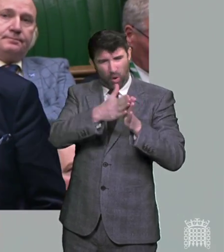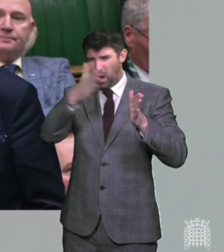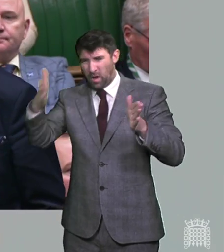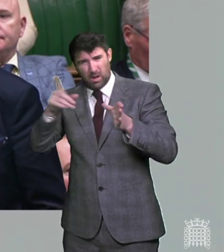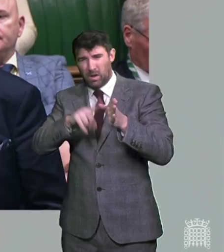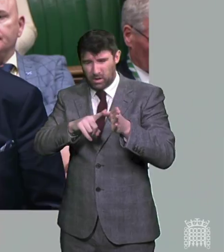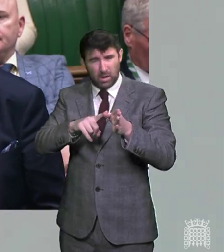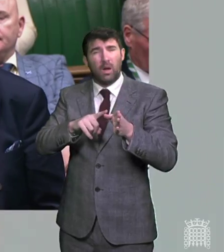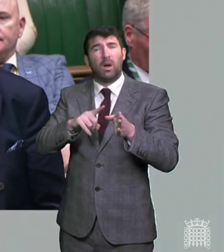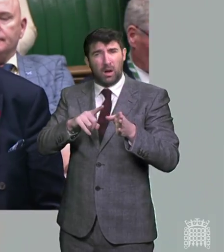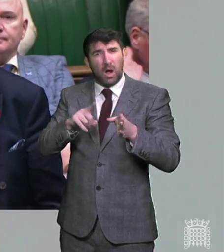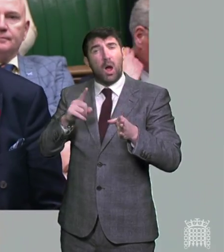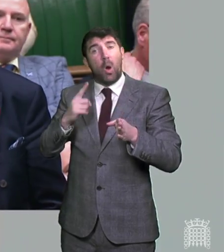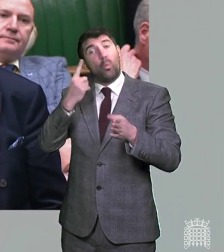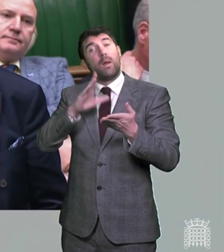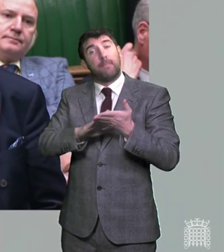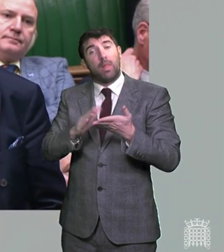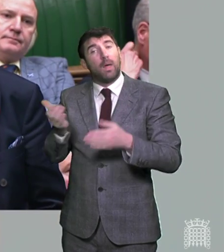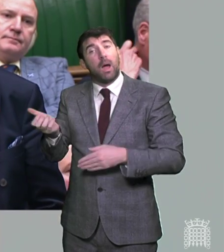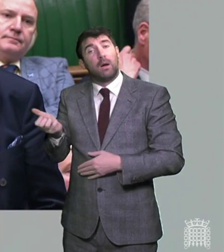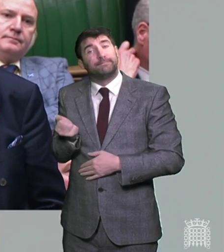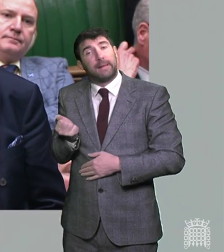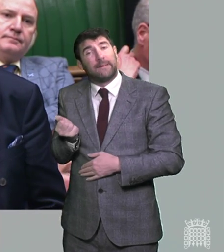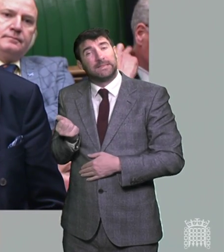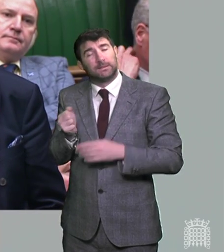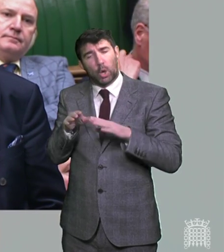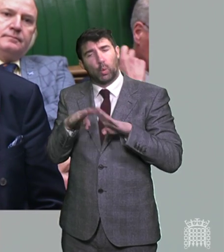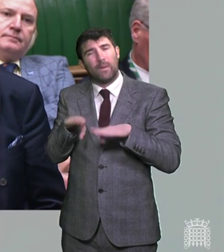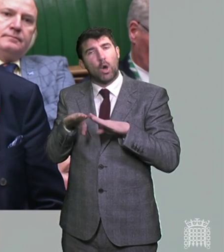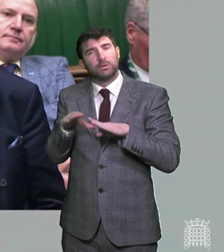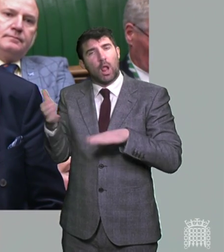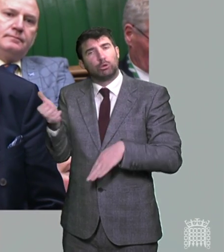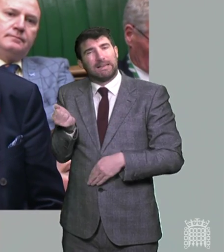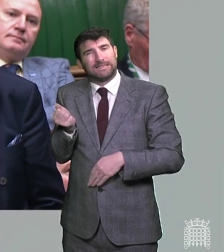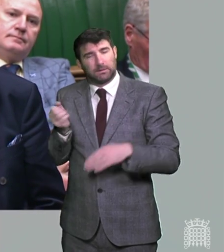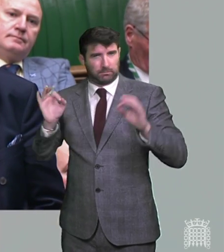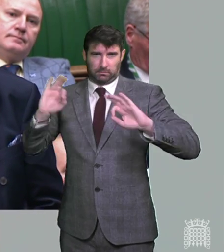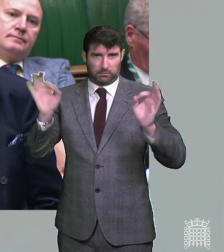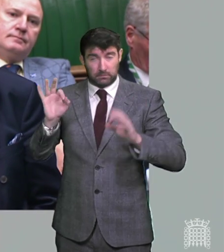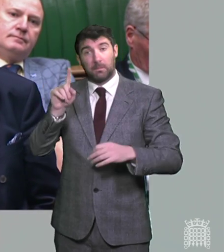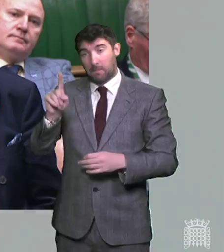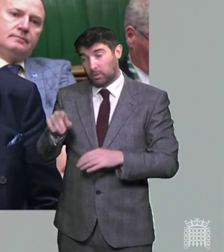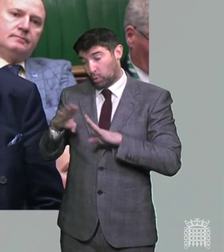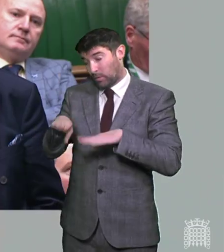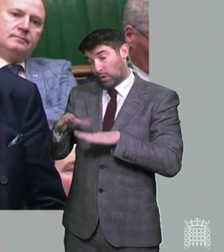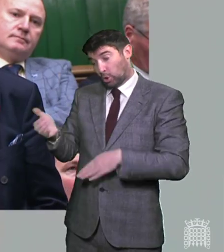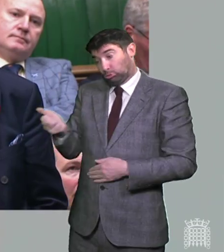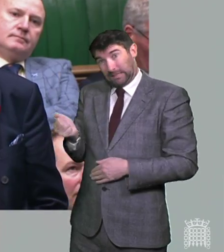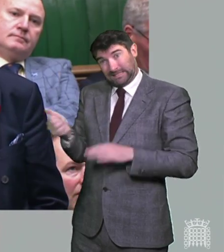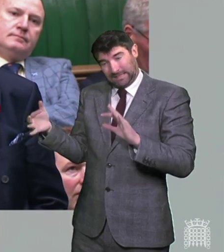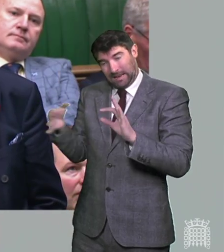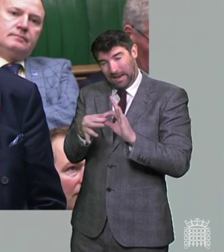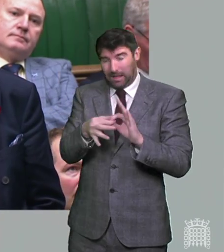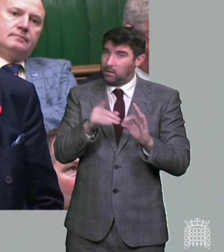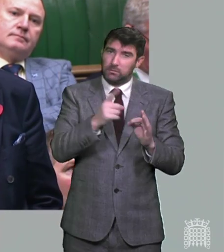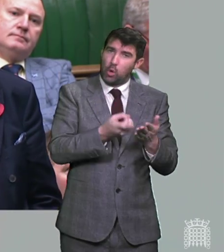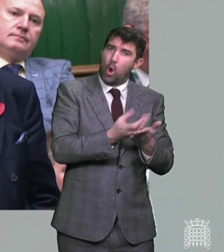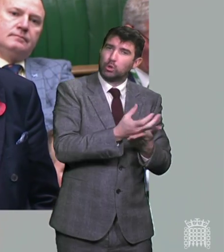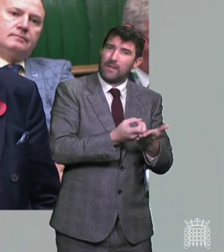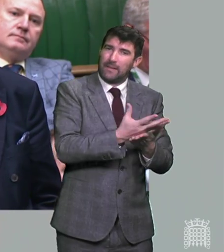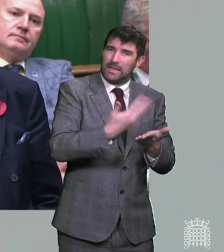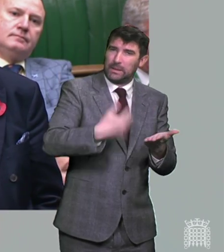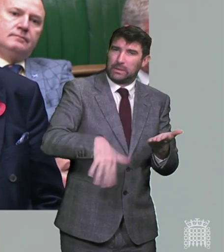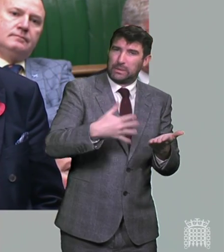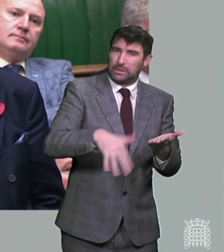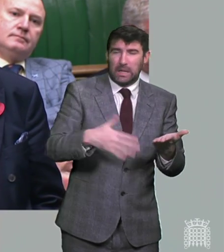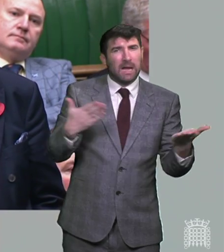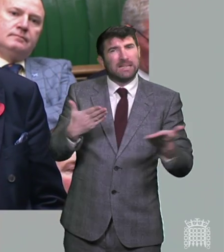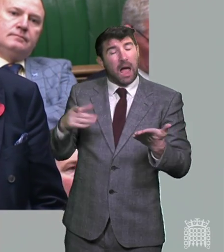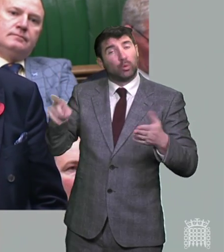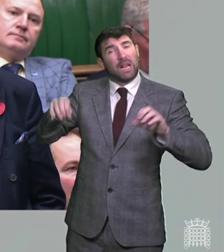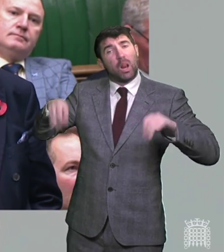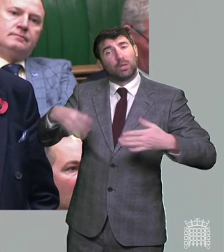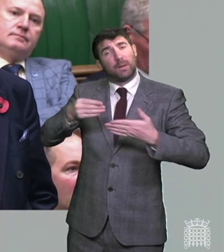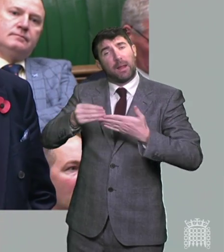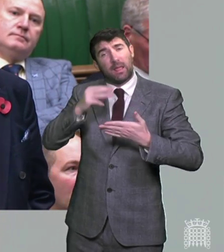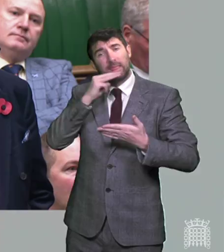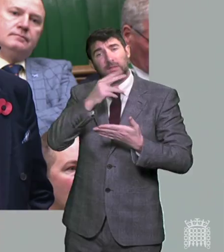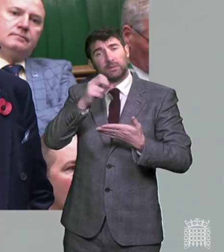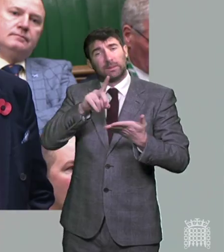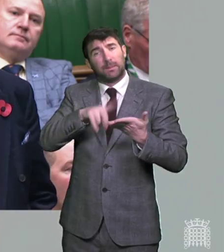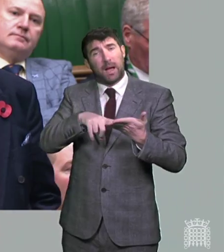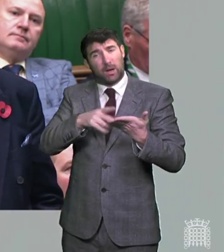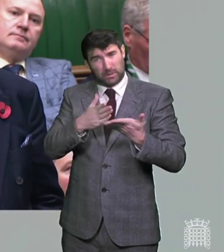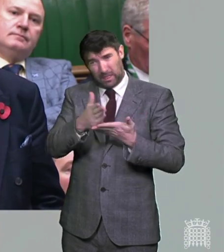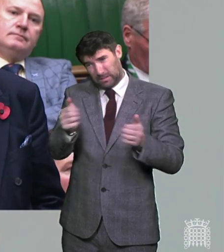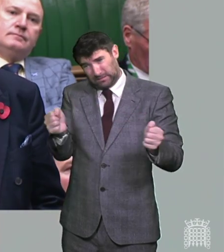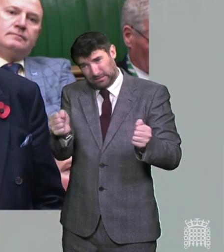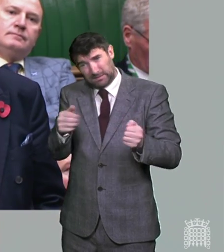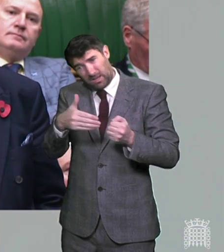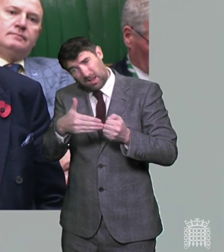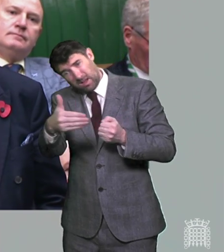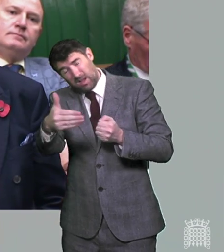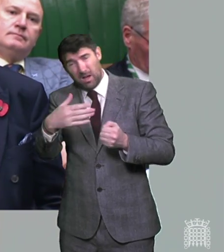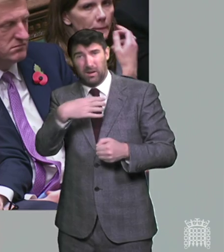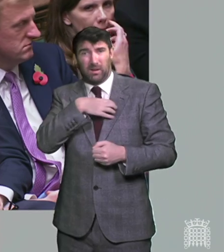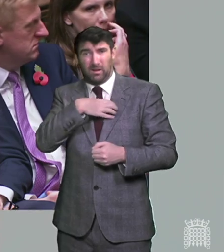Normally that is not an issue, but because universal credit is linked to the cost of living payment, my constituent no longer qualifies for the £320 that could see her through the very worst of a cold, hard winter.